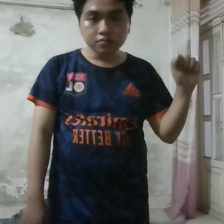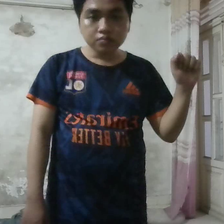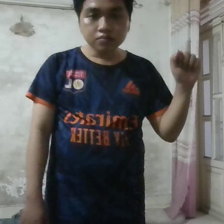â